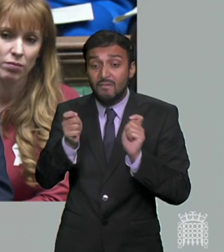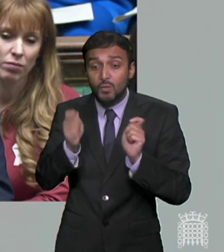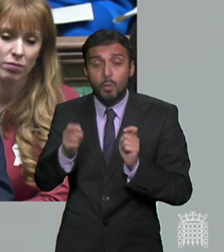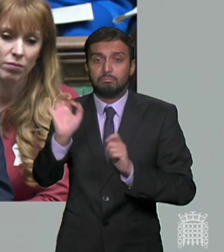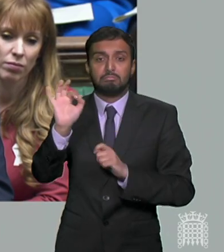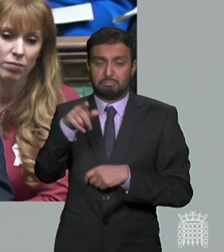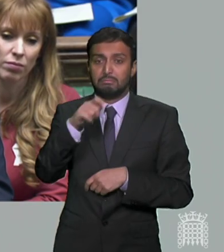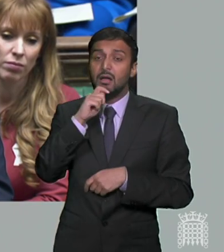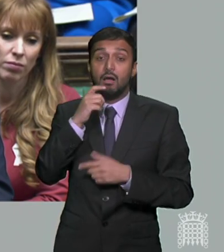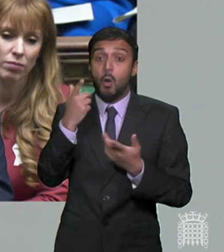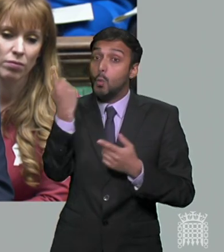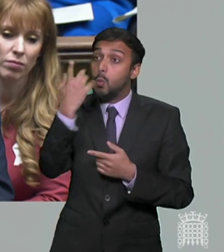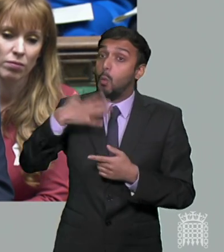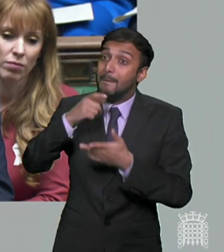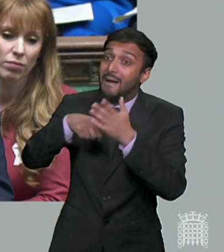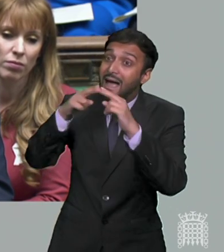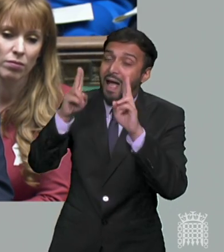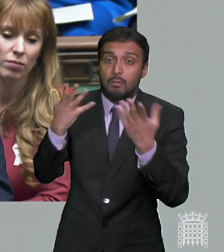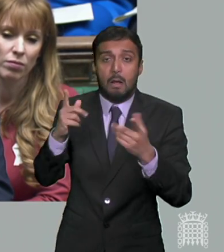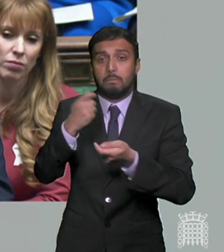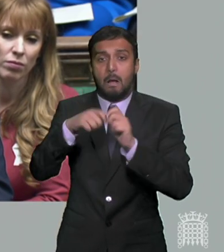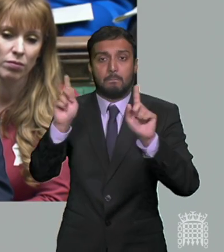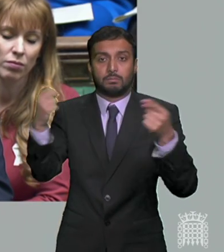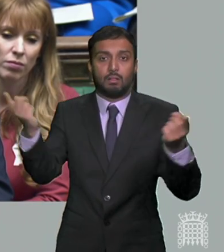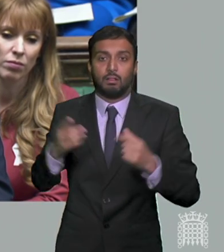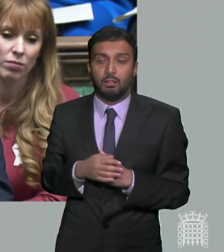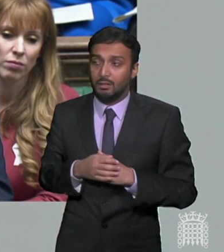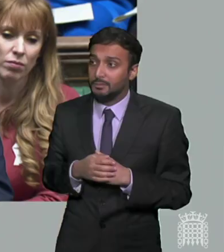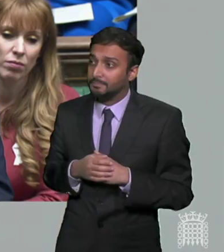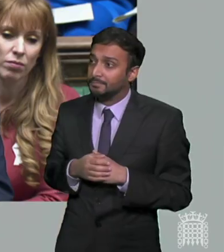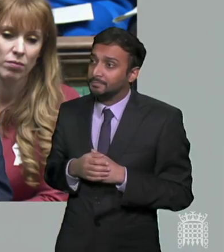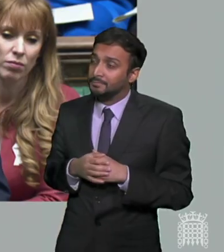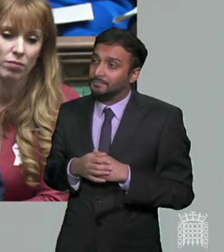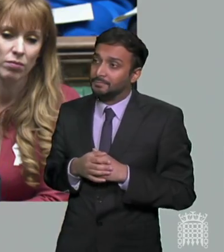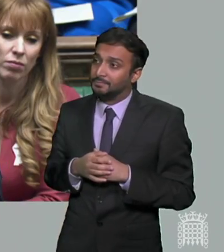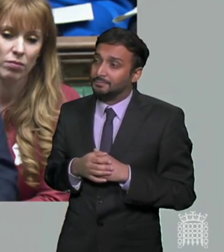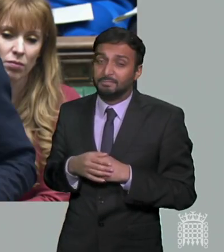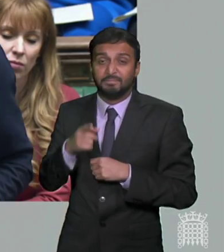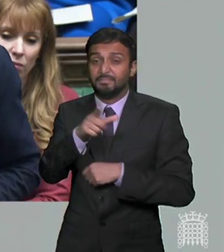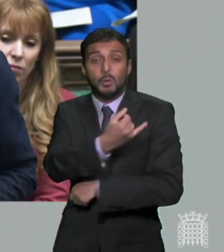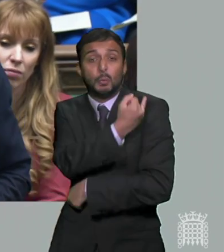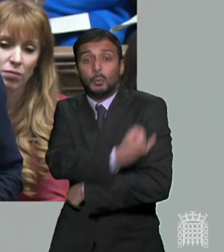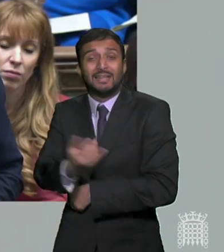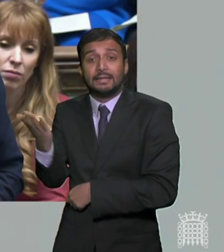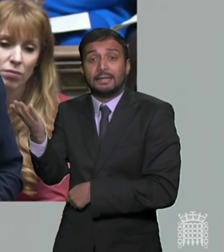He is too weak to take on his party, too weak to take on vested interest.